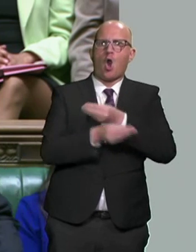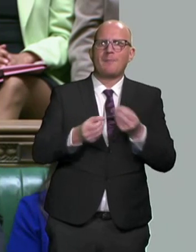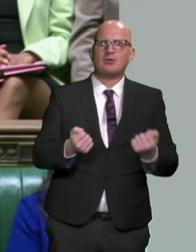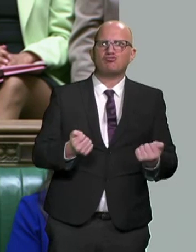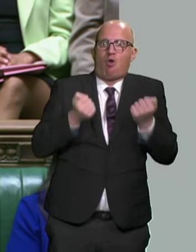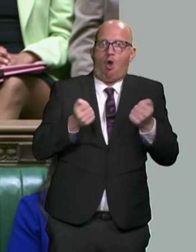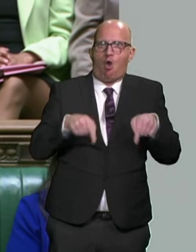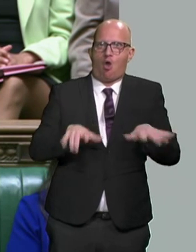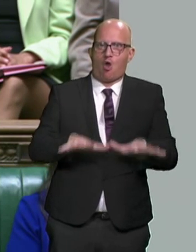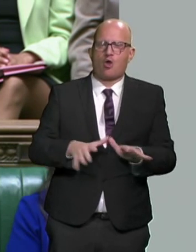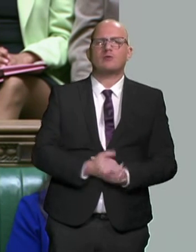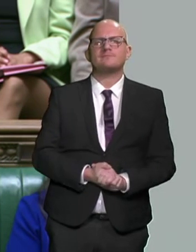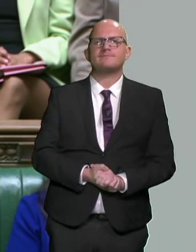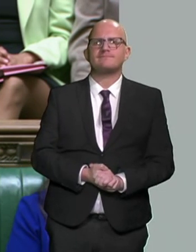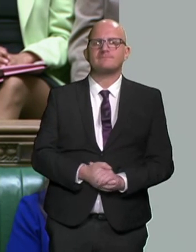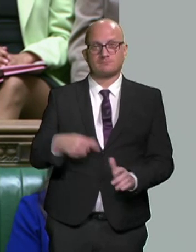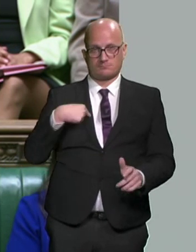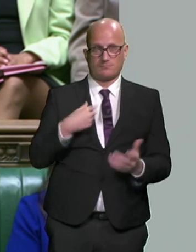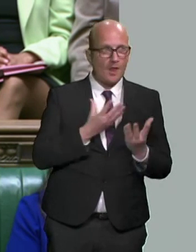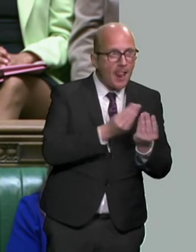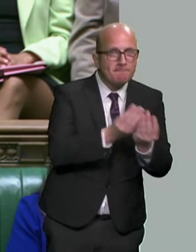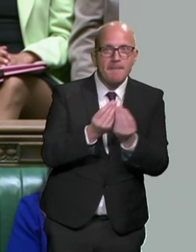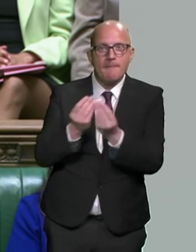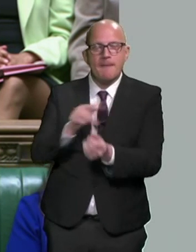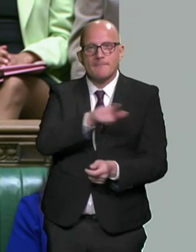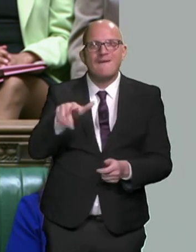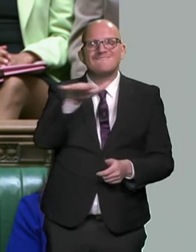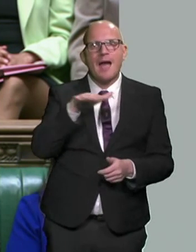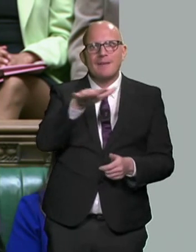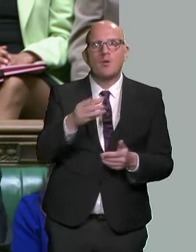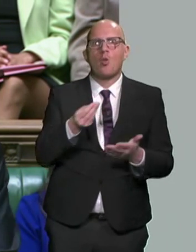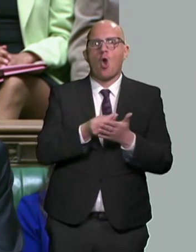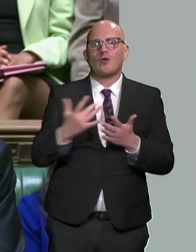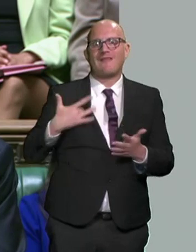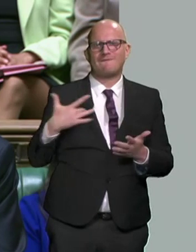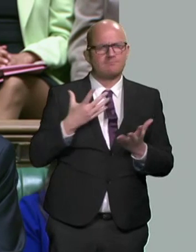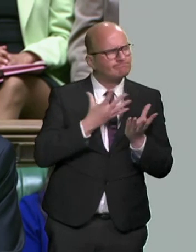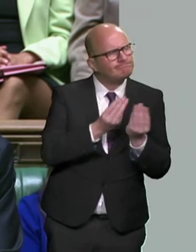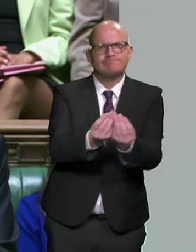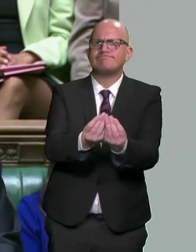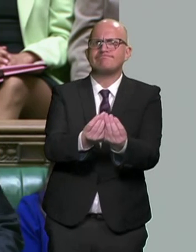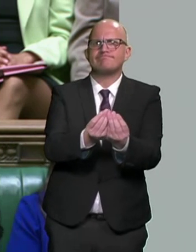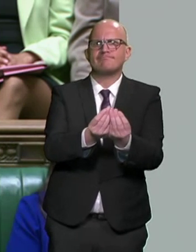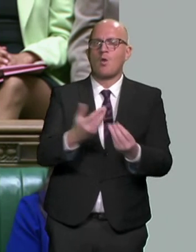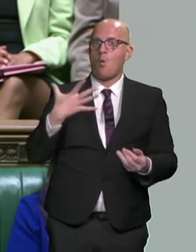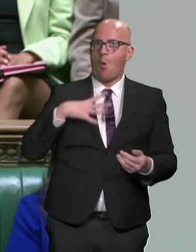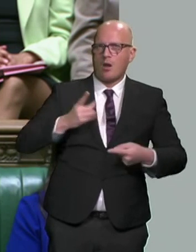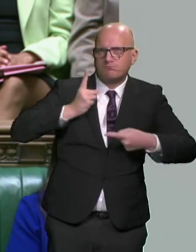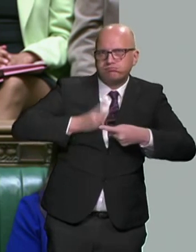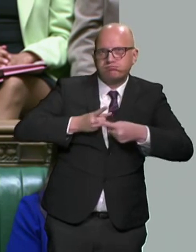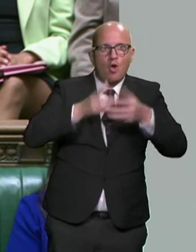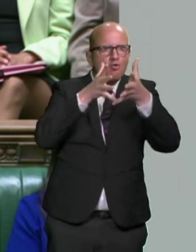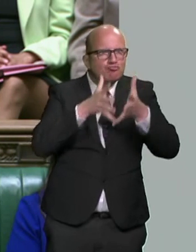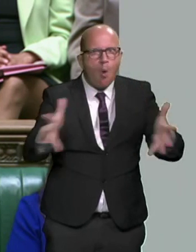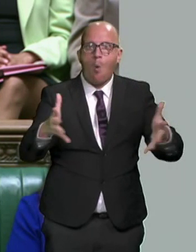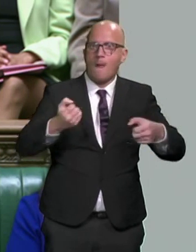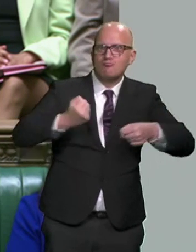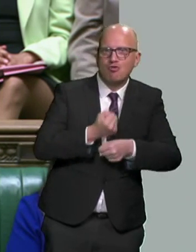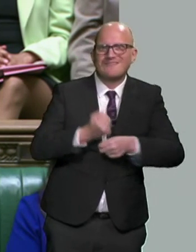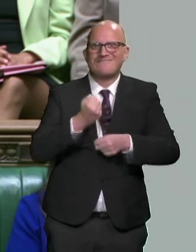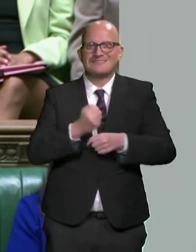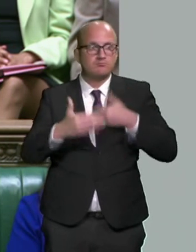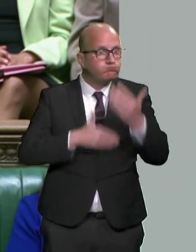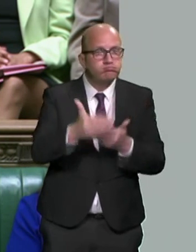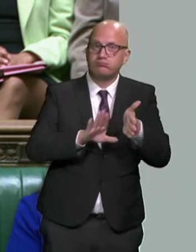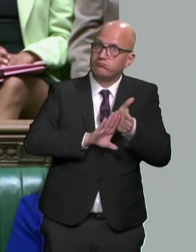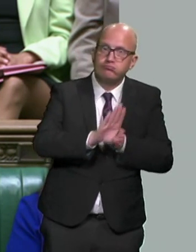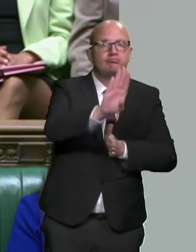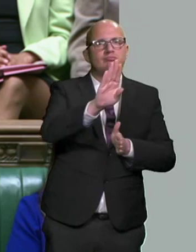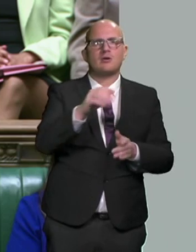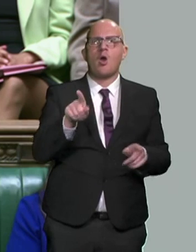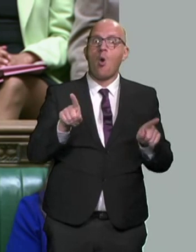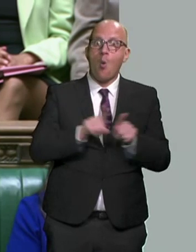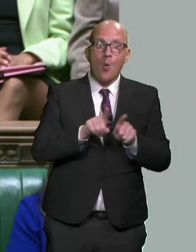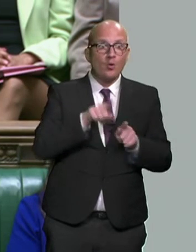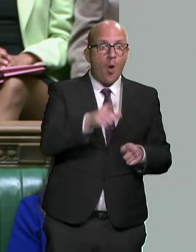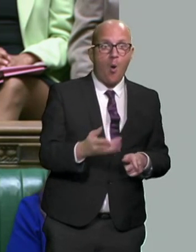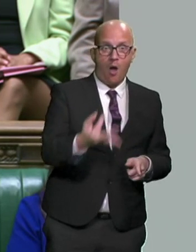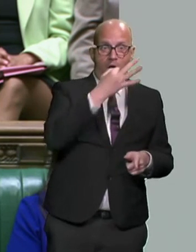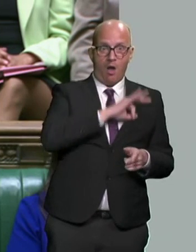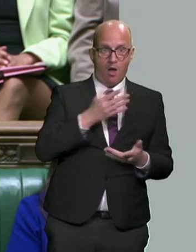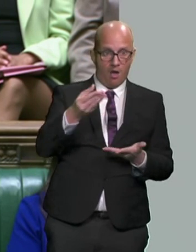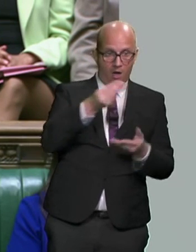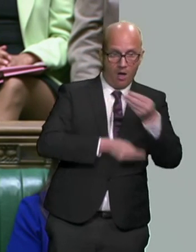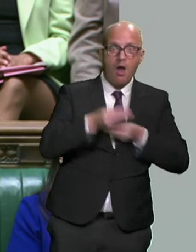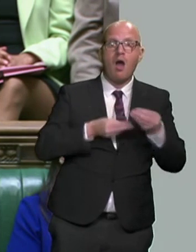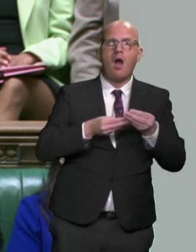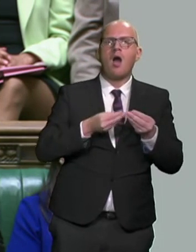To that end, we are helping families with the cost of living, creating the conditions for accelerated growth and productivity, and making sure that the proceeds of growth are shared fairly.